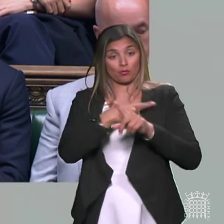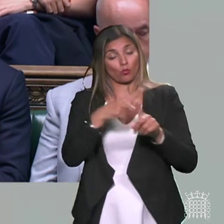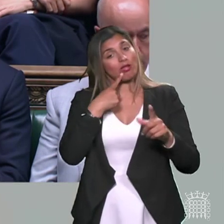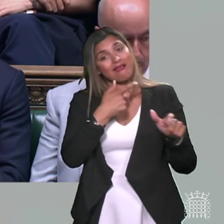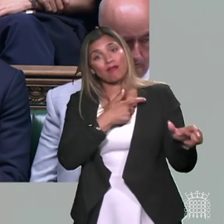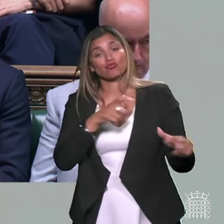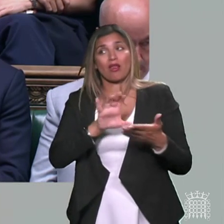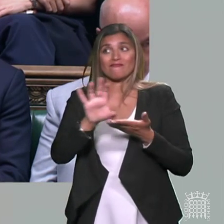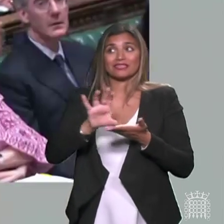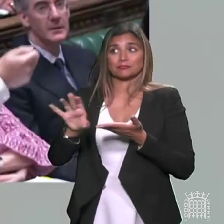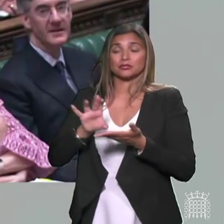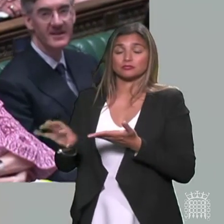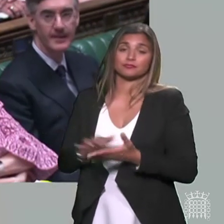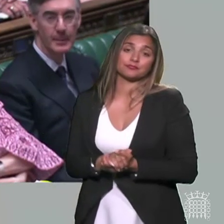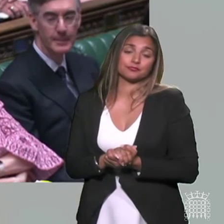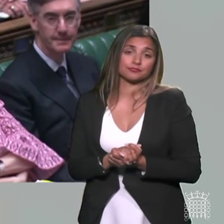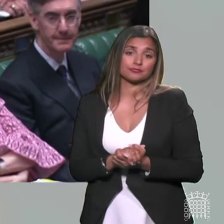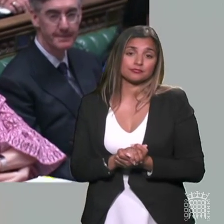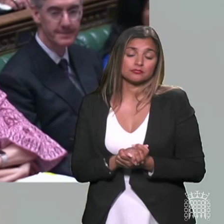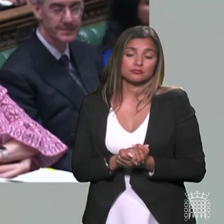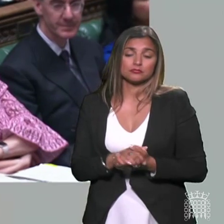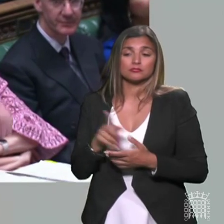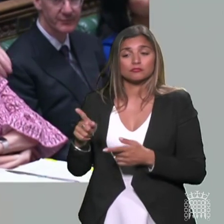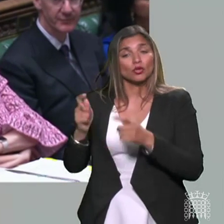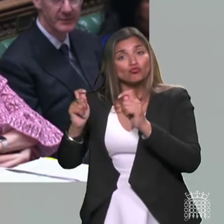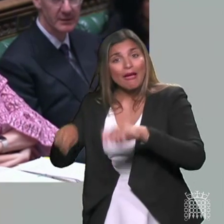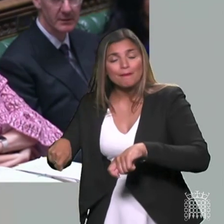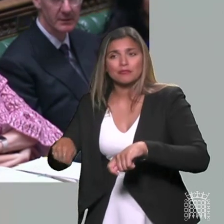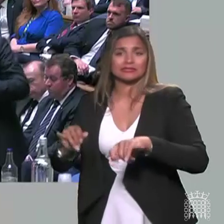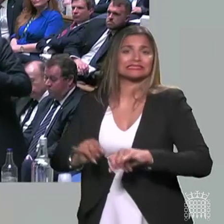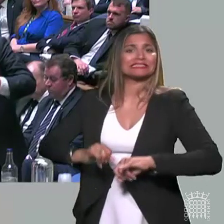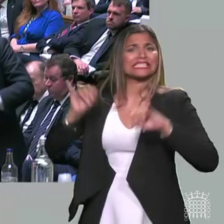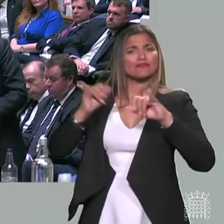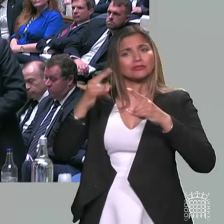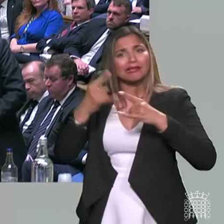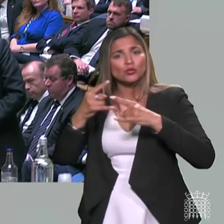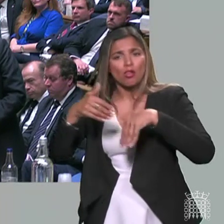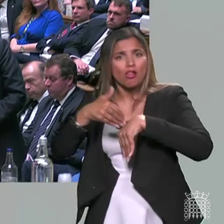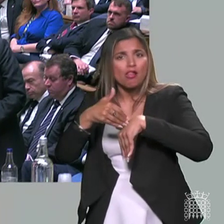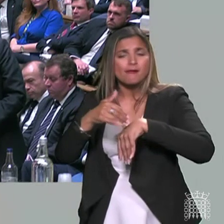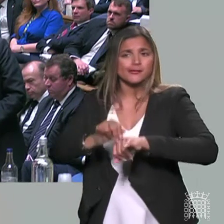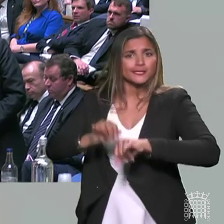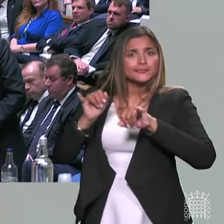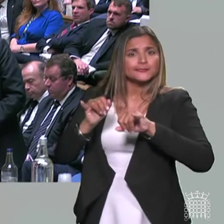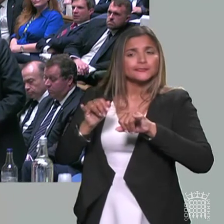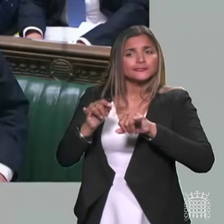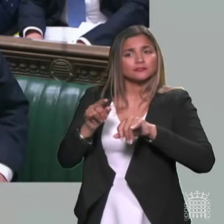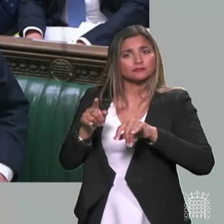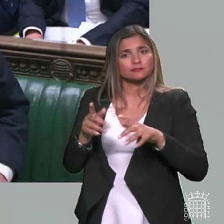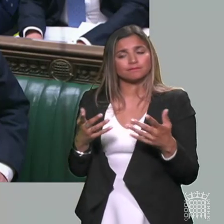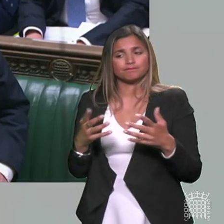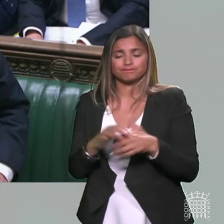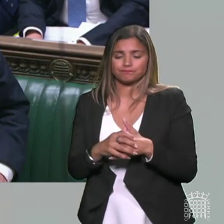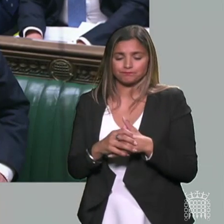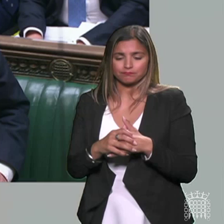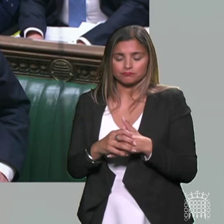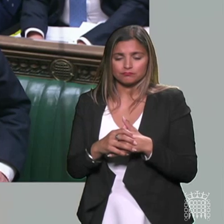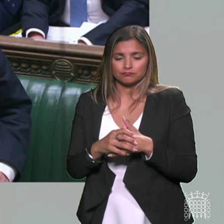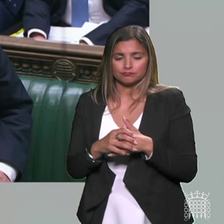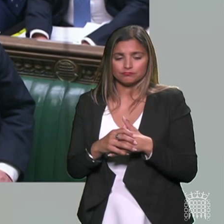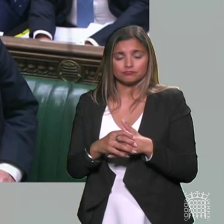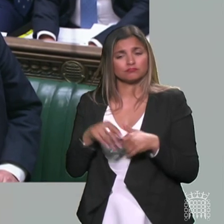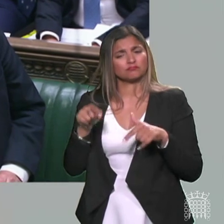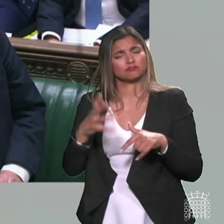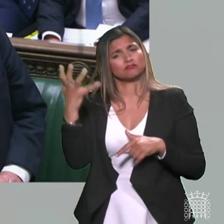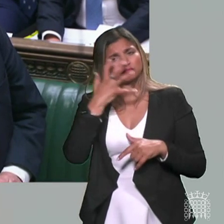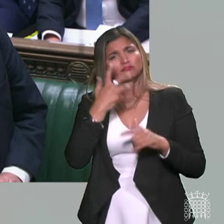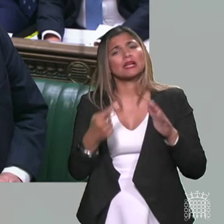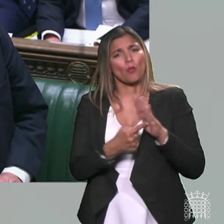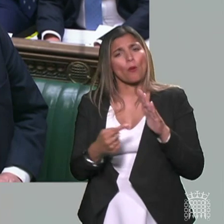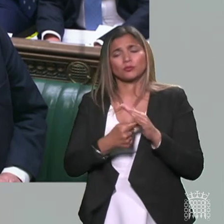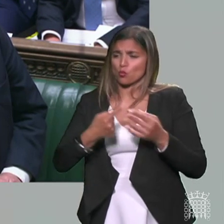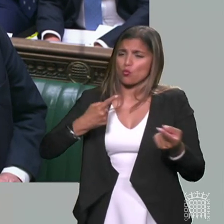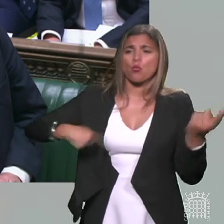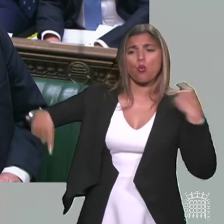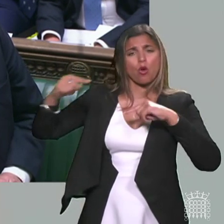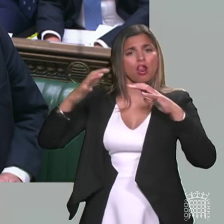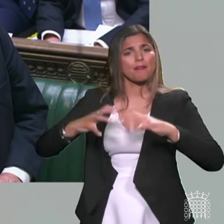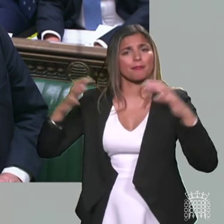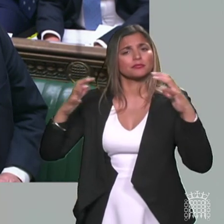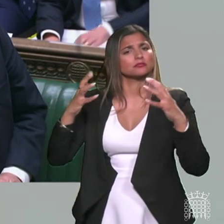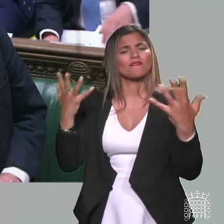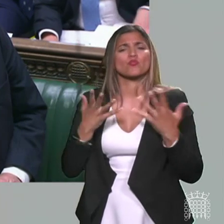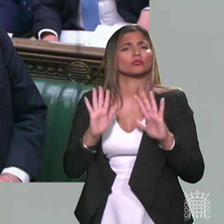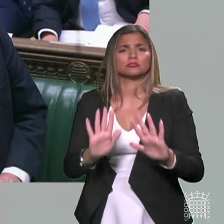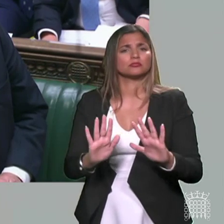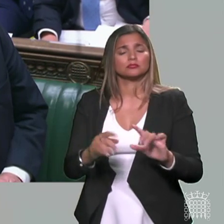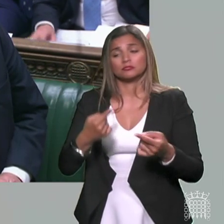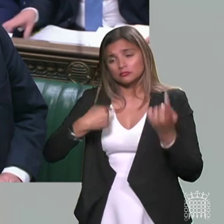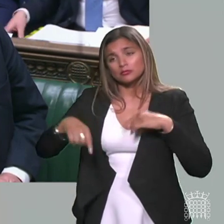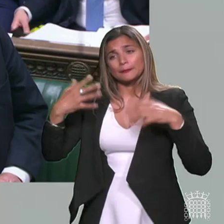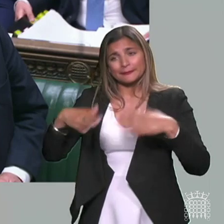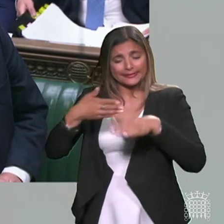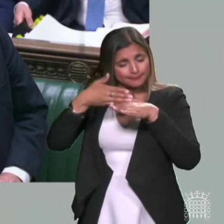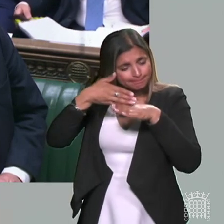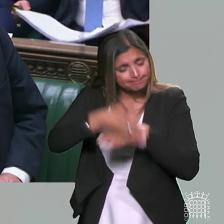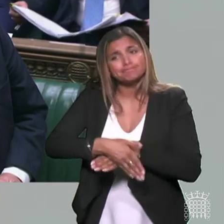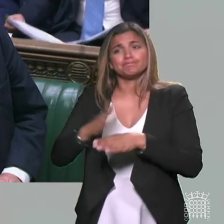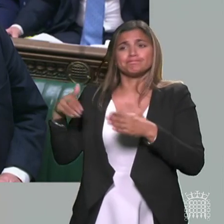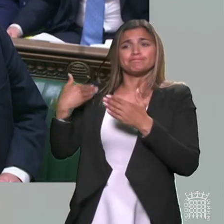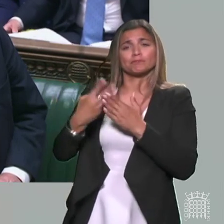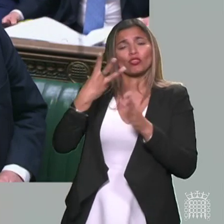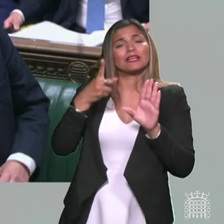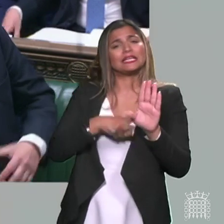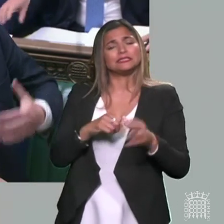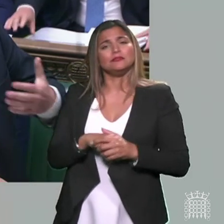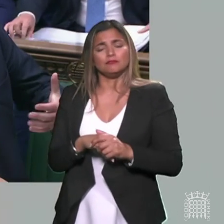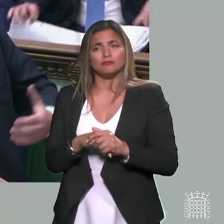I am sure that they will. Rape and serious sexual offences—offences particularly against women—are a matter that is incredibly important to the whole House, and they are something we have worked on very hard over the past three years.